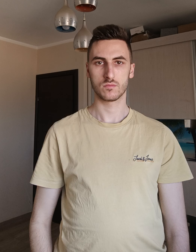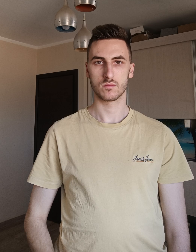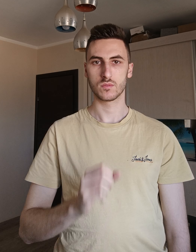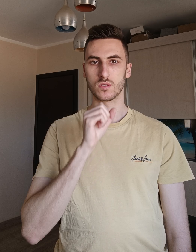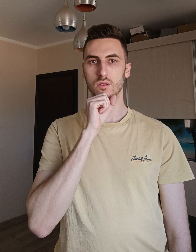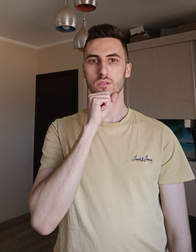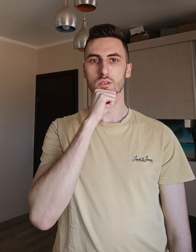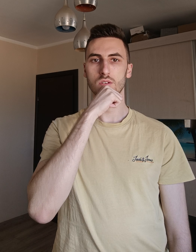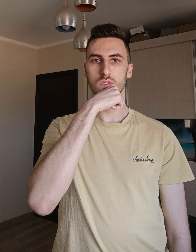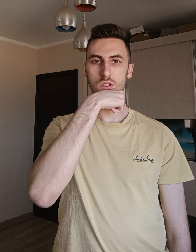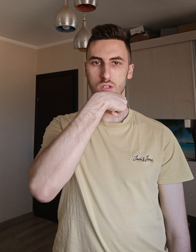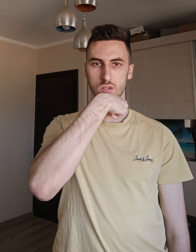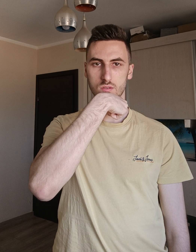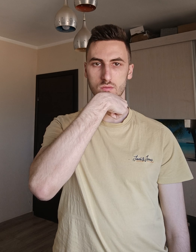ישן